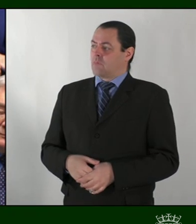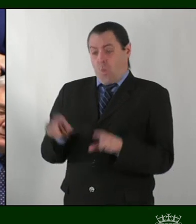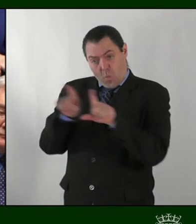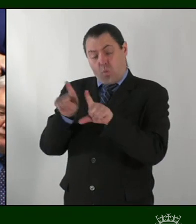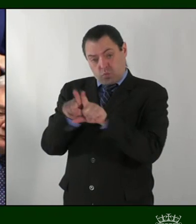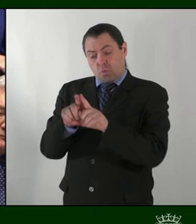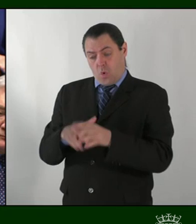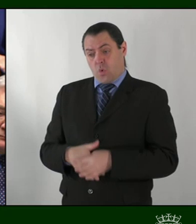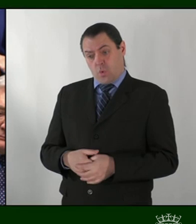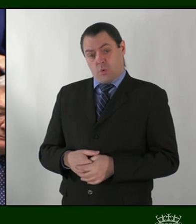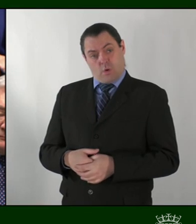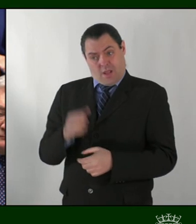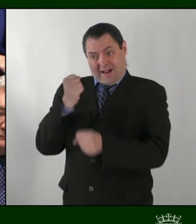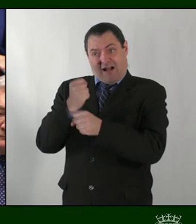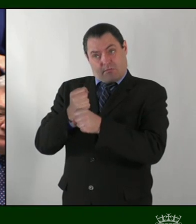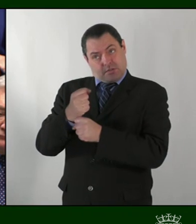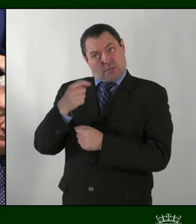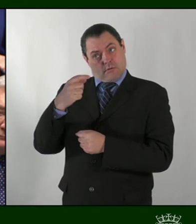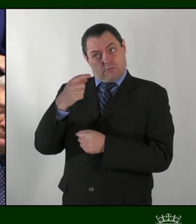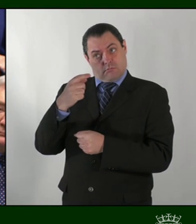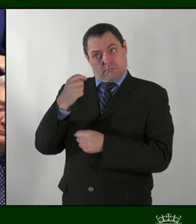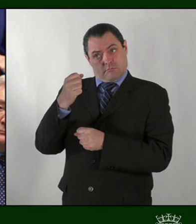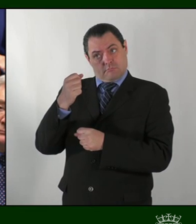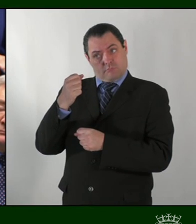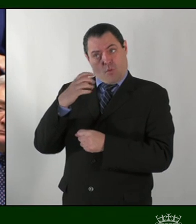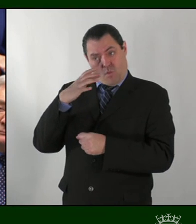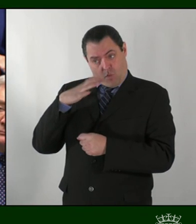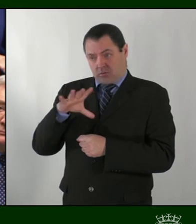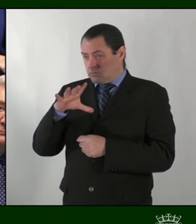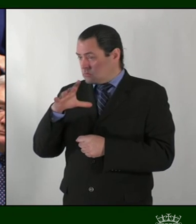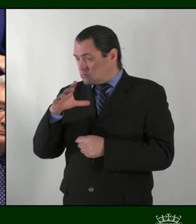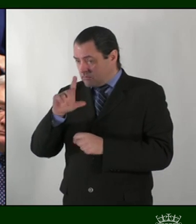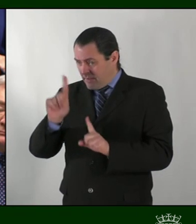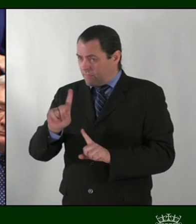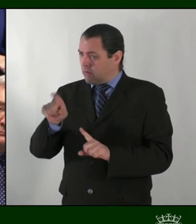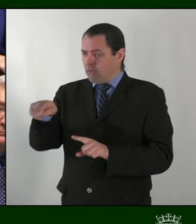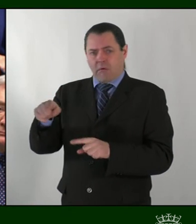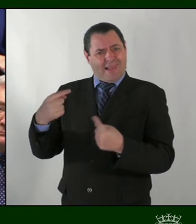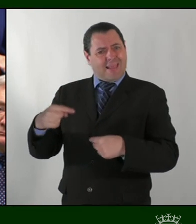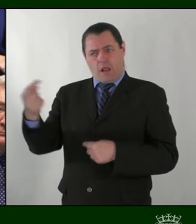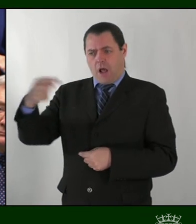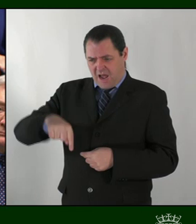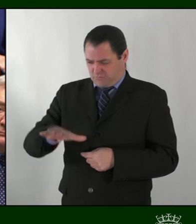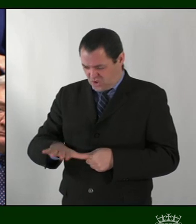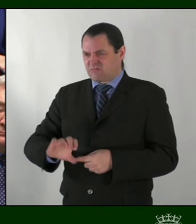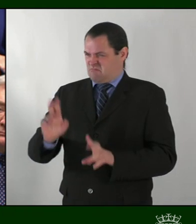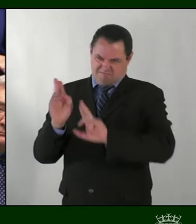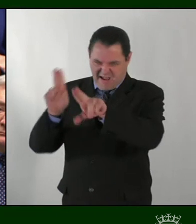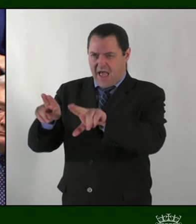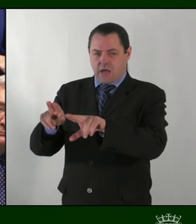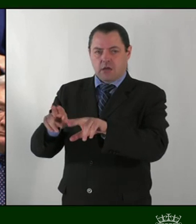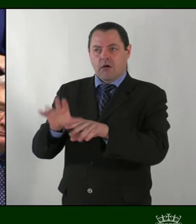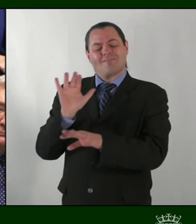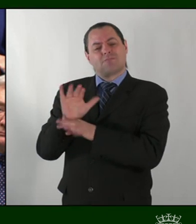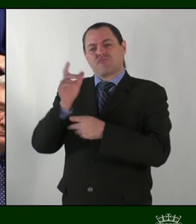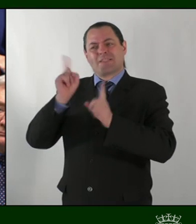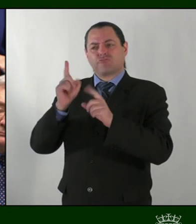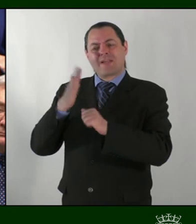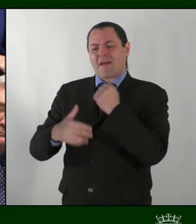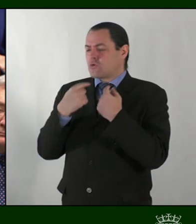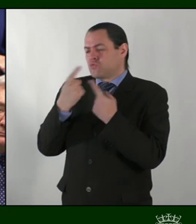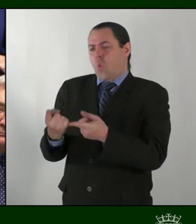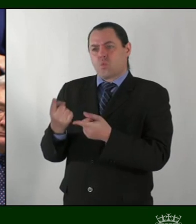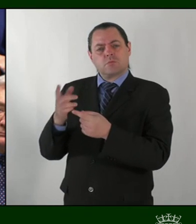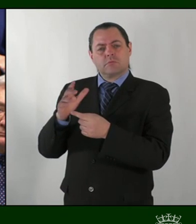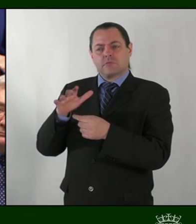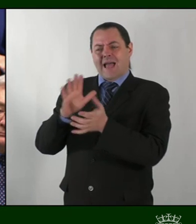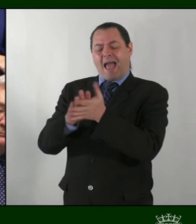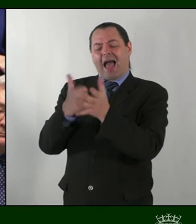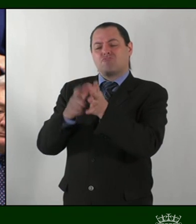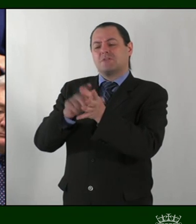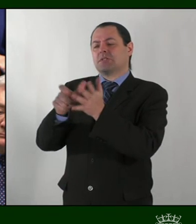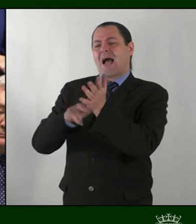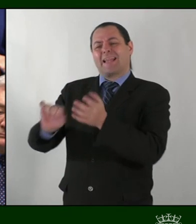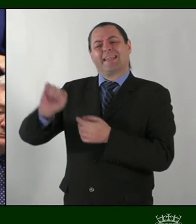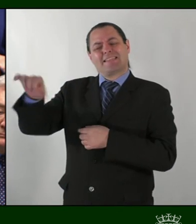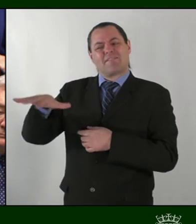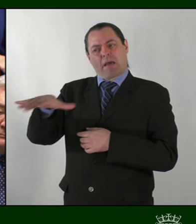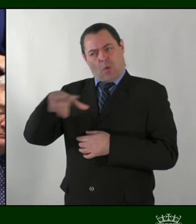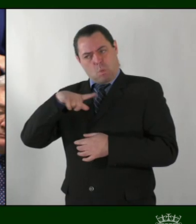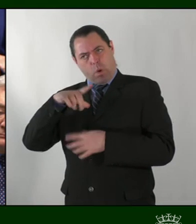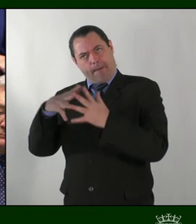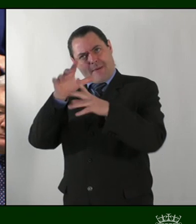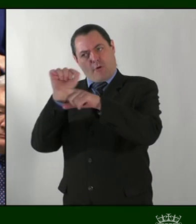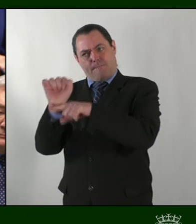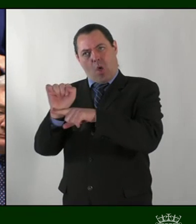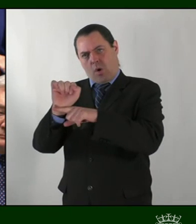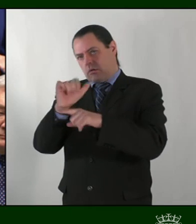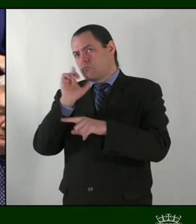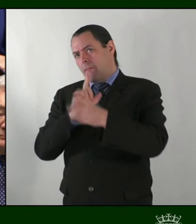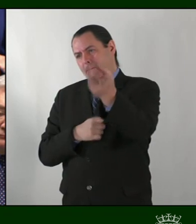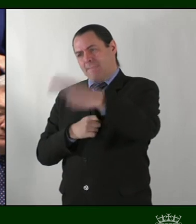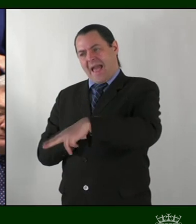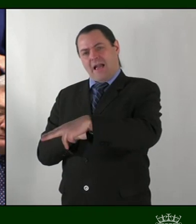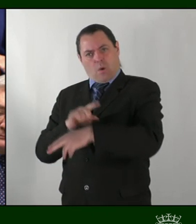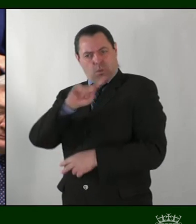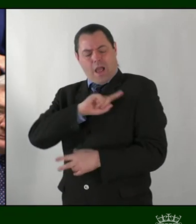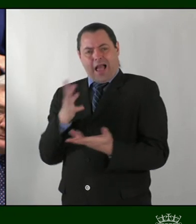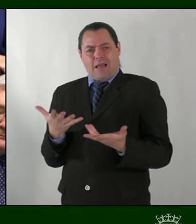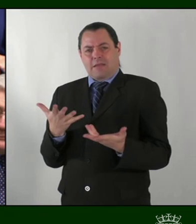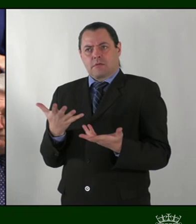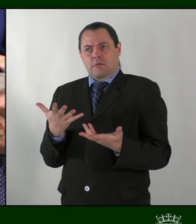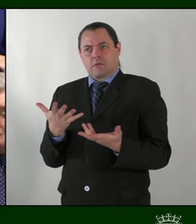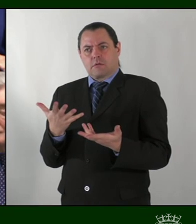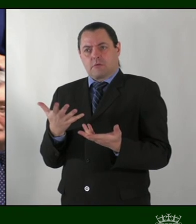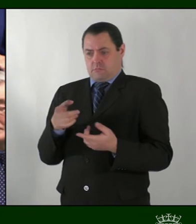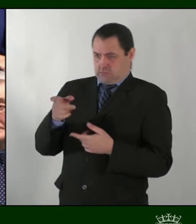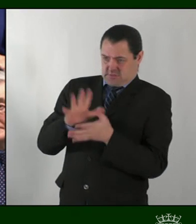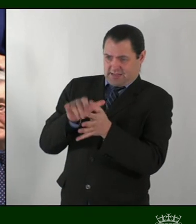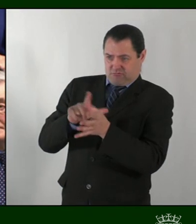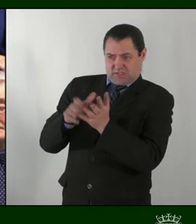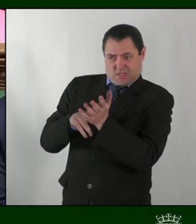While the Government were fighting to deport people who legally came to this country as children, the Foreign Secretary refused to tell the family of Harry Dunn the reason the US is blocking the extradition of the woman who is alleged to have killed him.